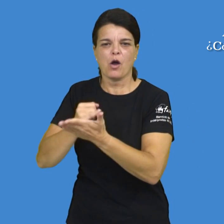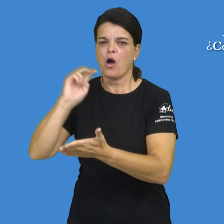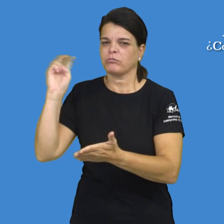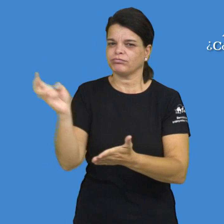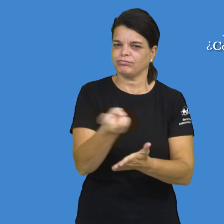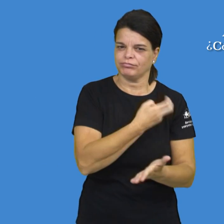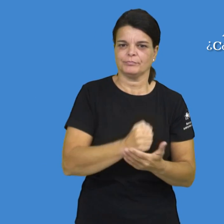etc